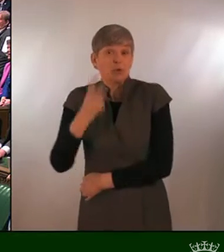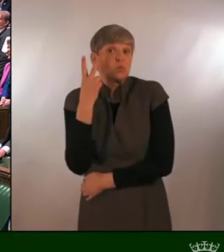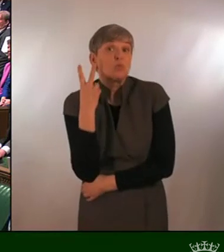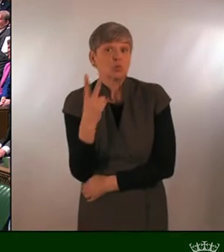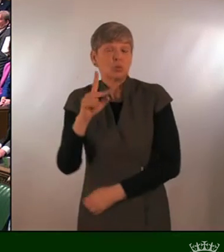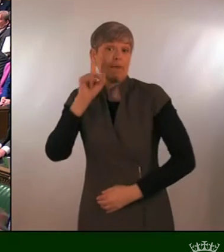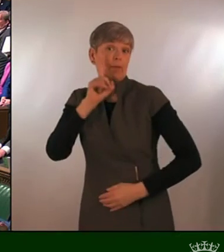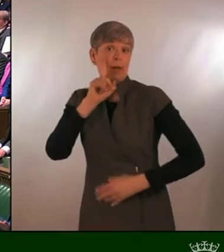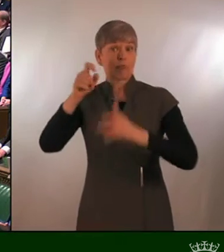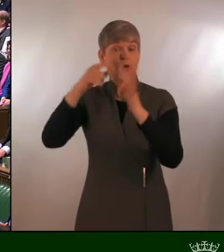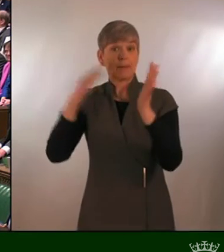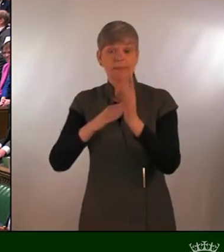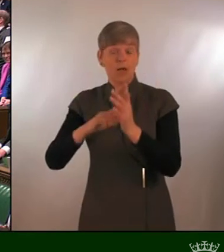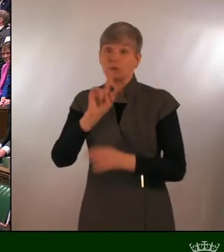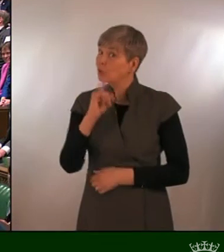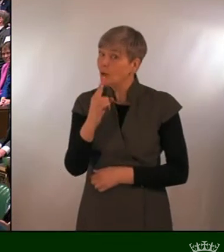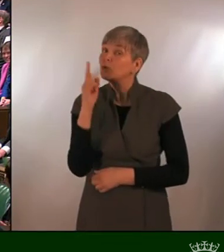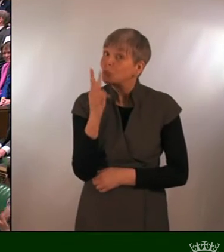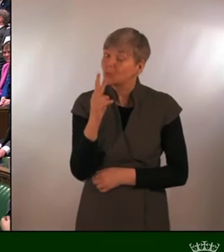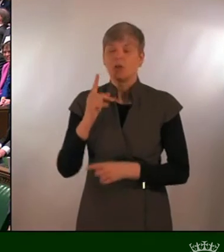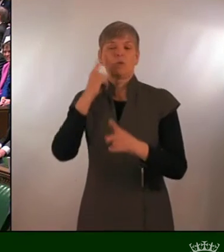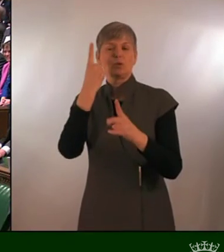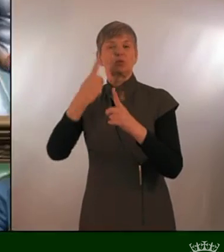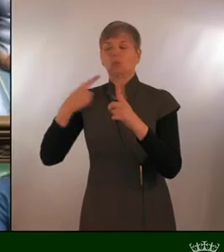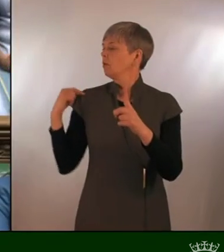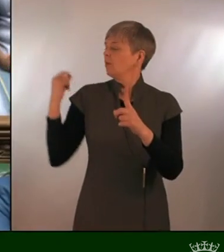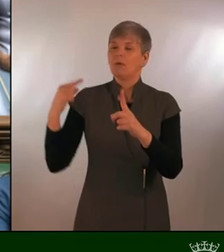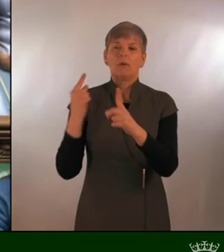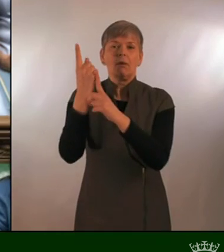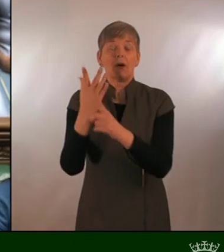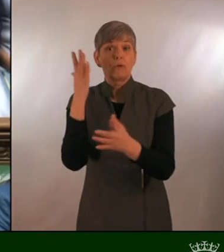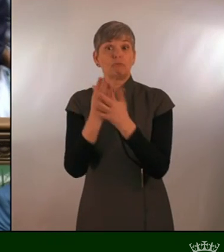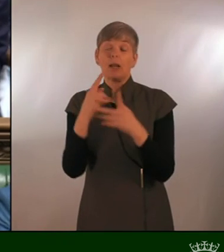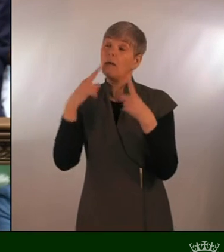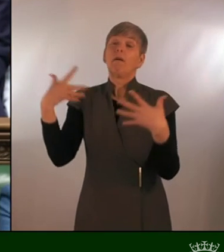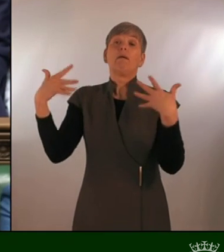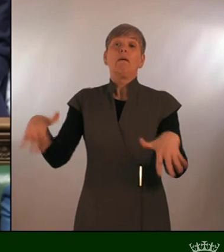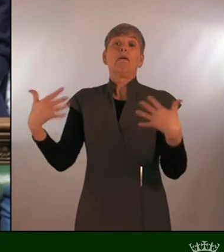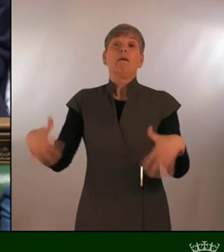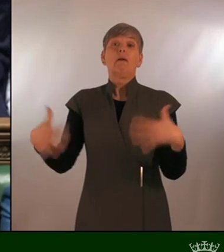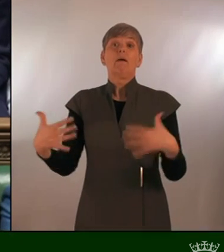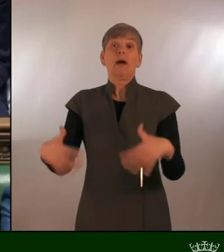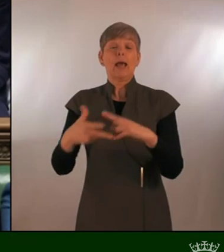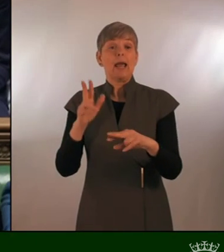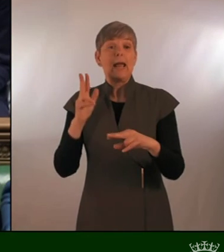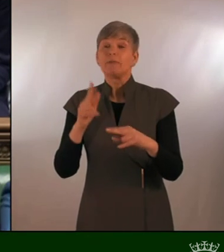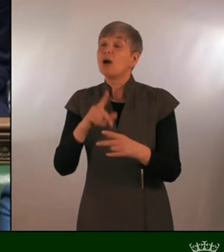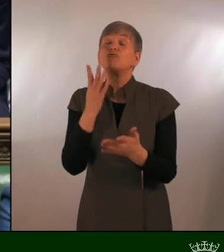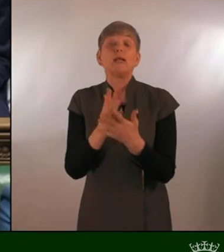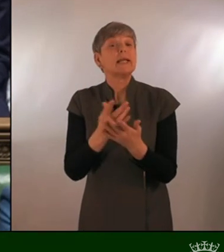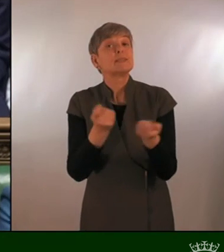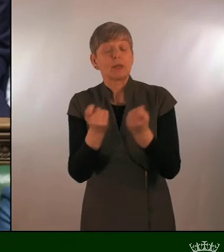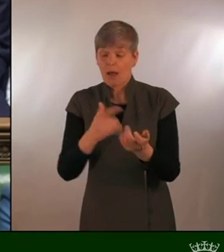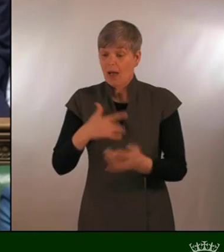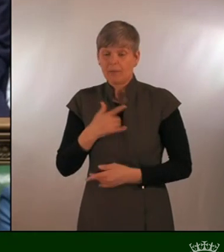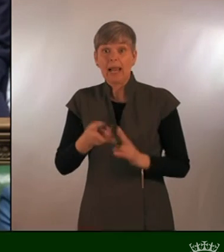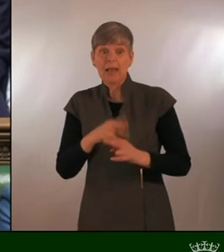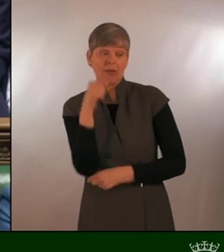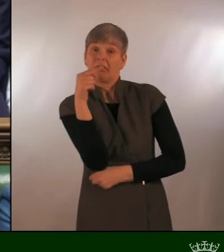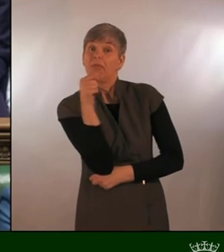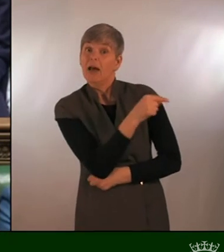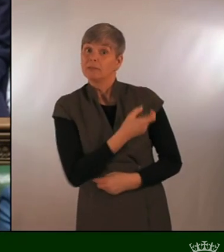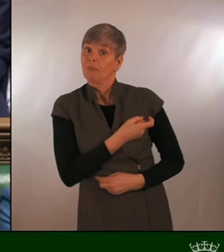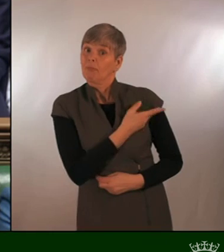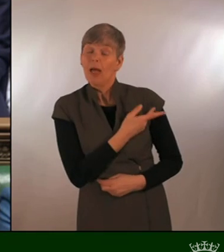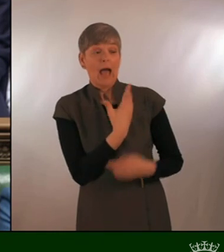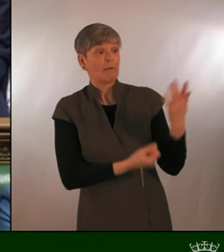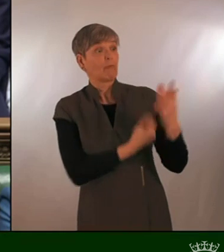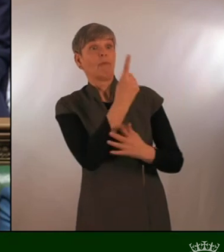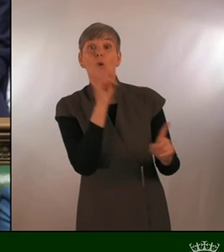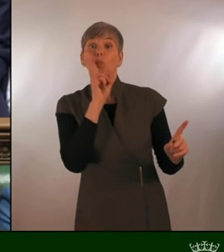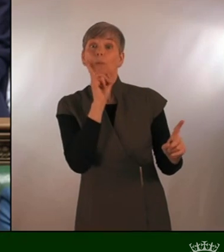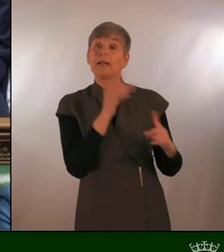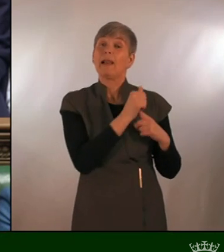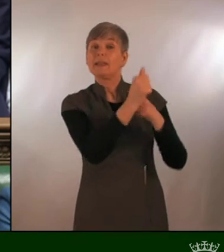Wouldn’t it be an extraordinary and amazing thing if the Labour party were to produce a female leader of its own?